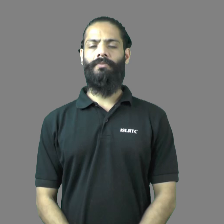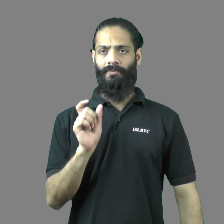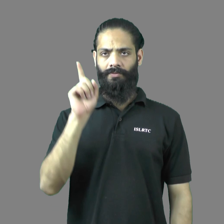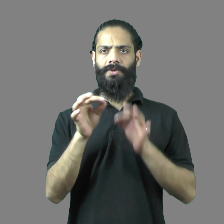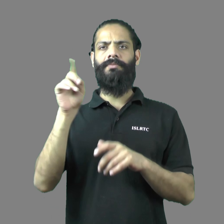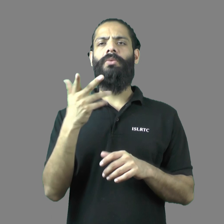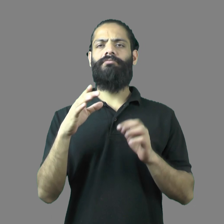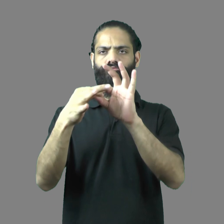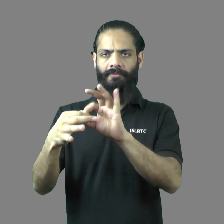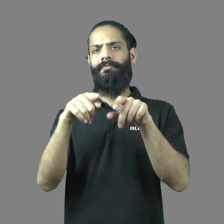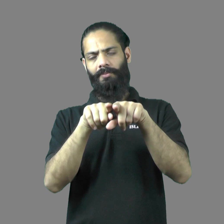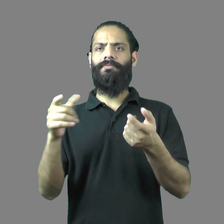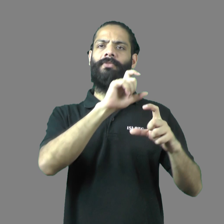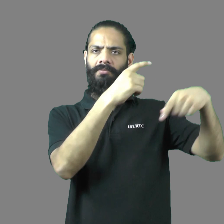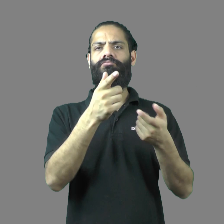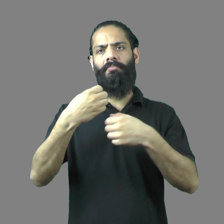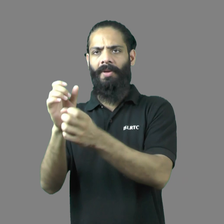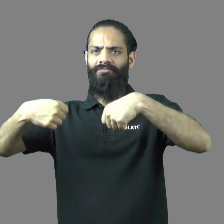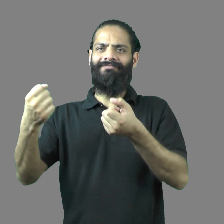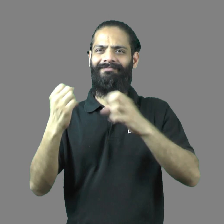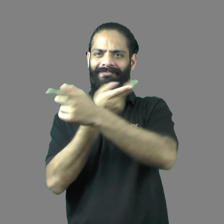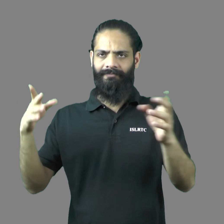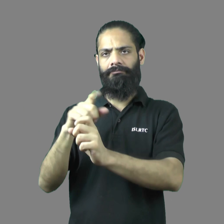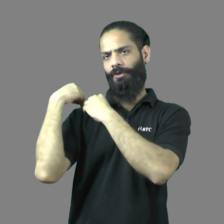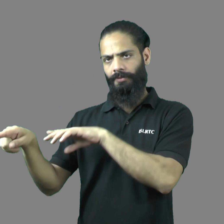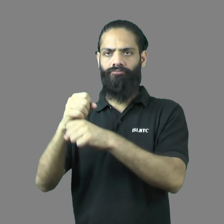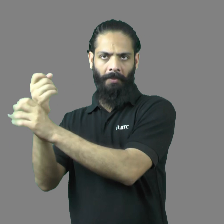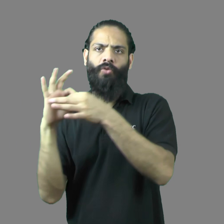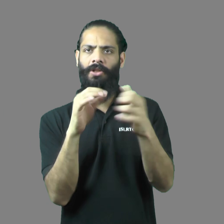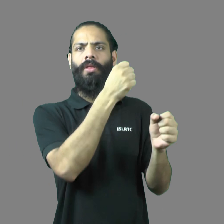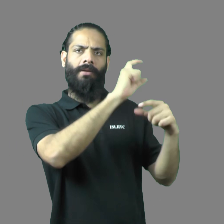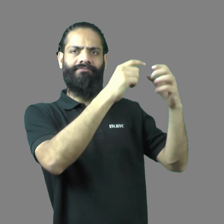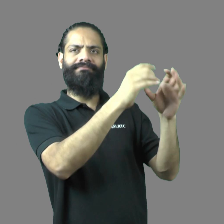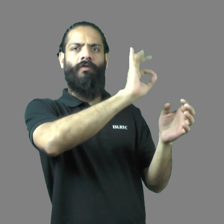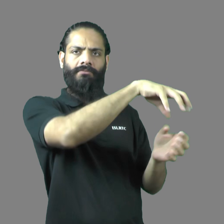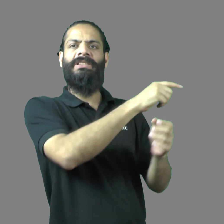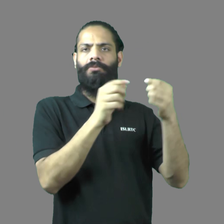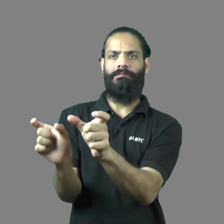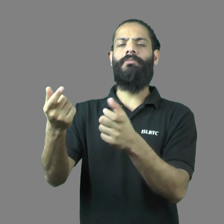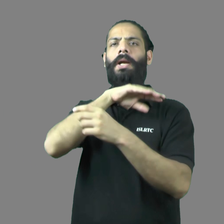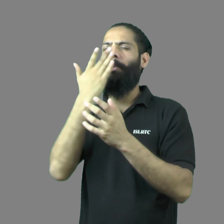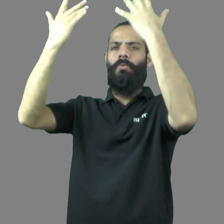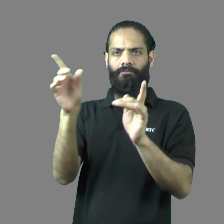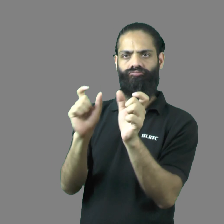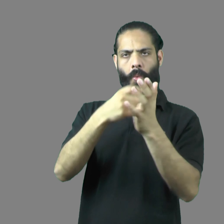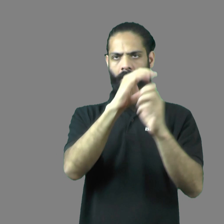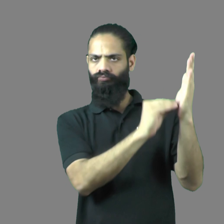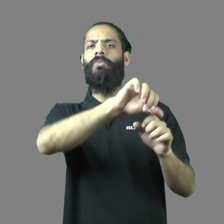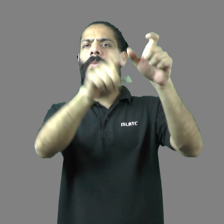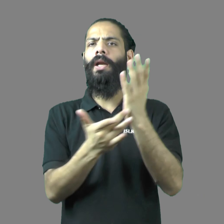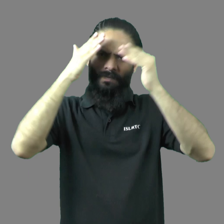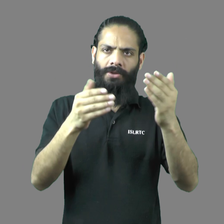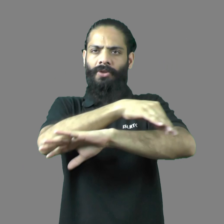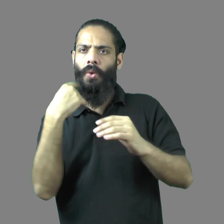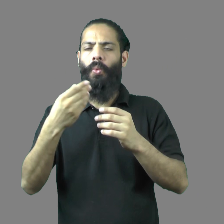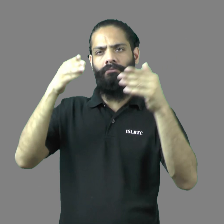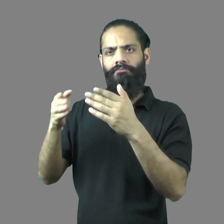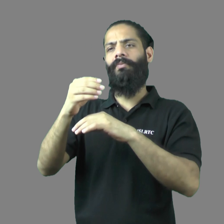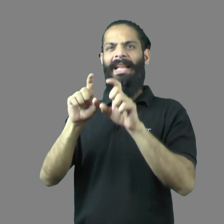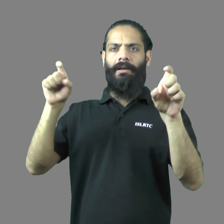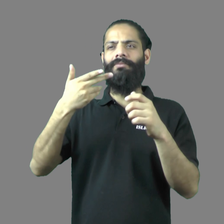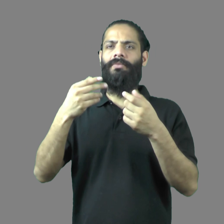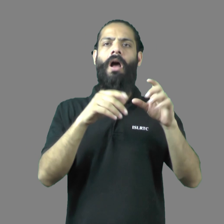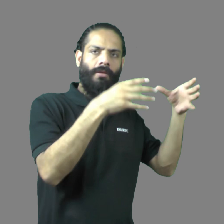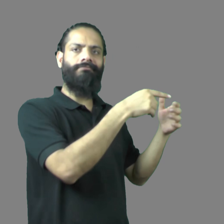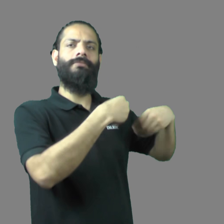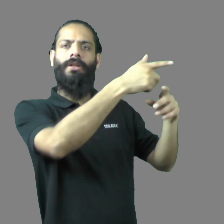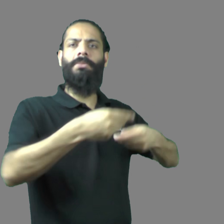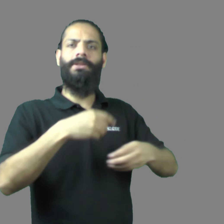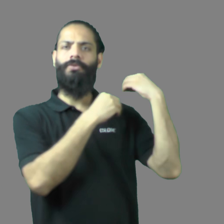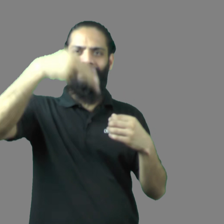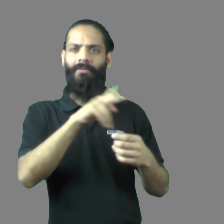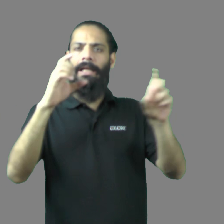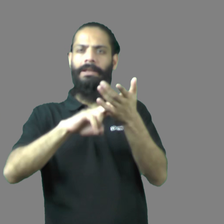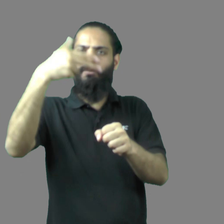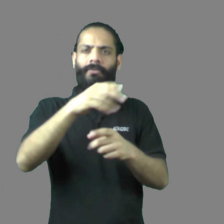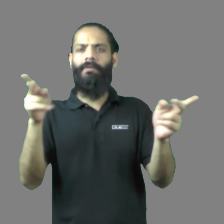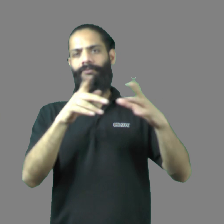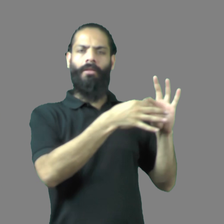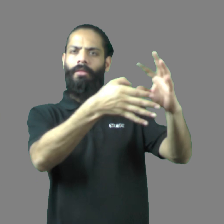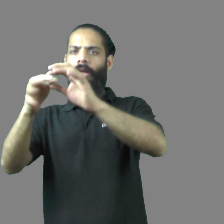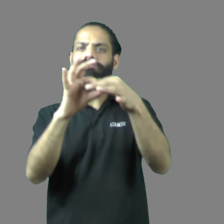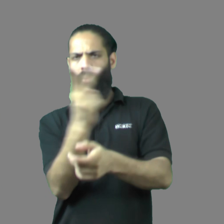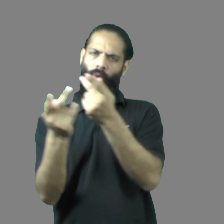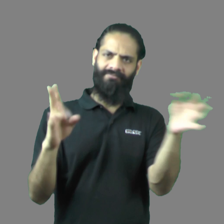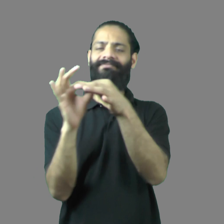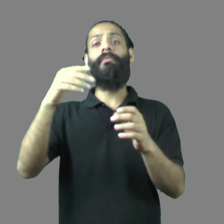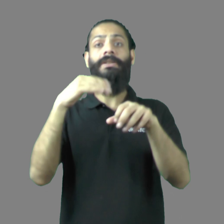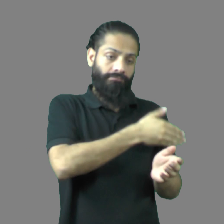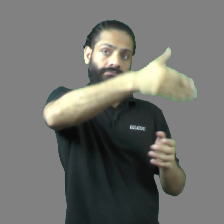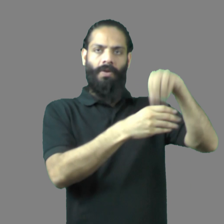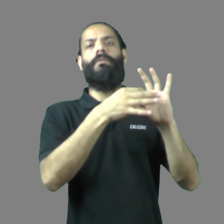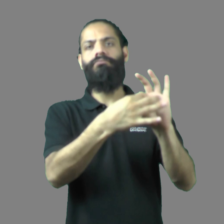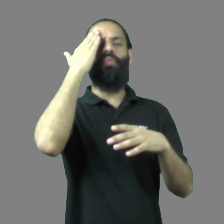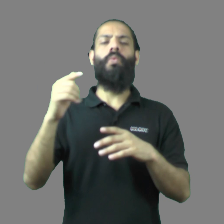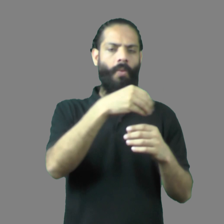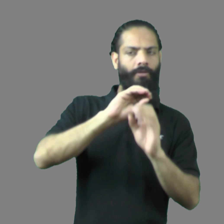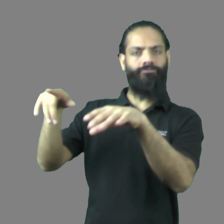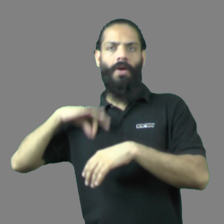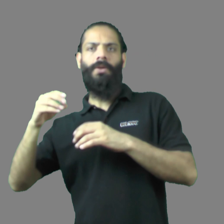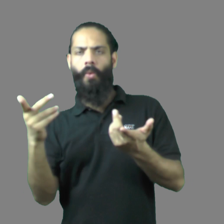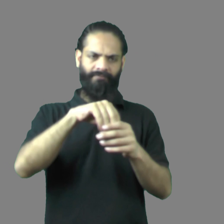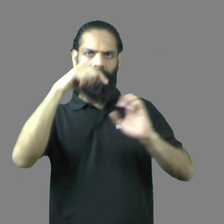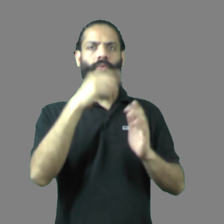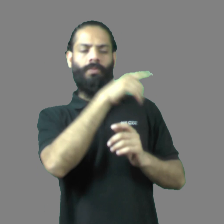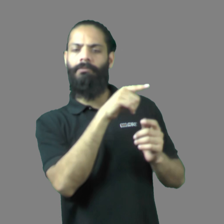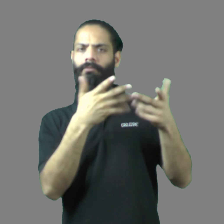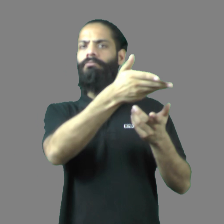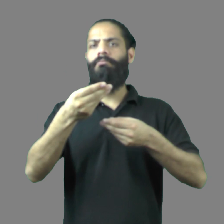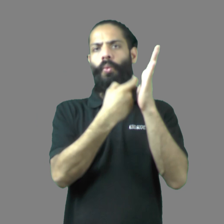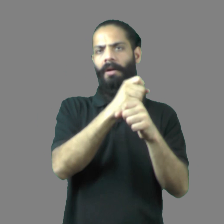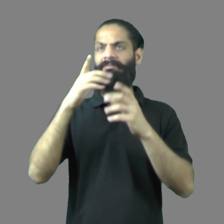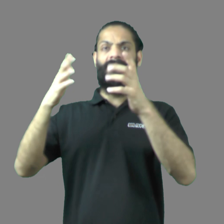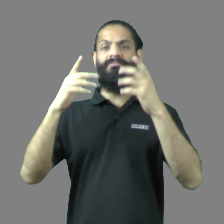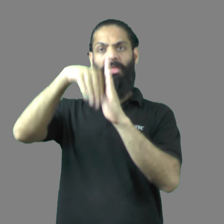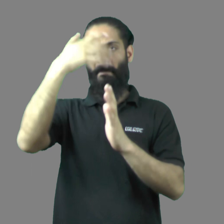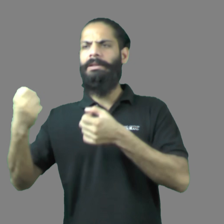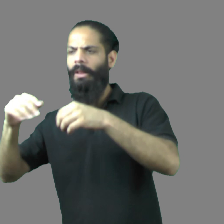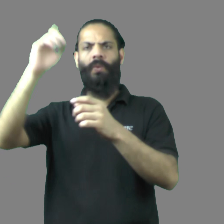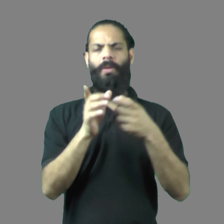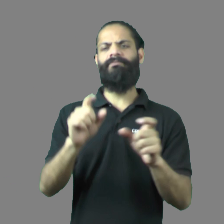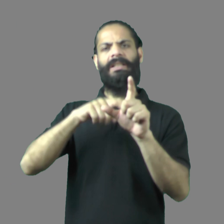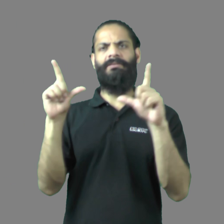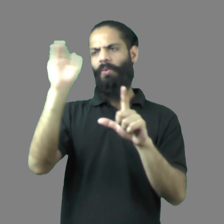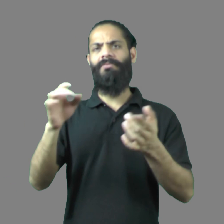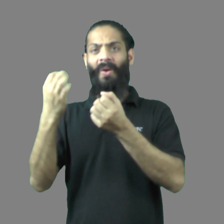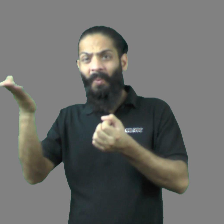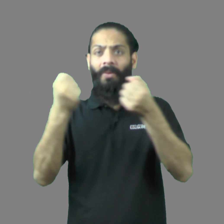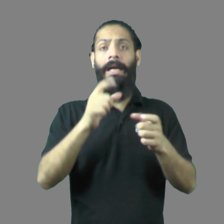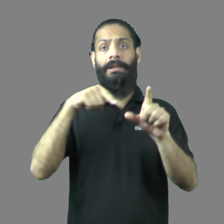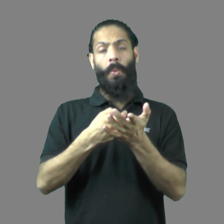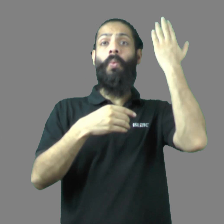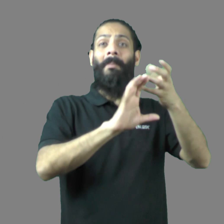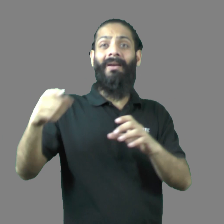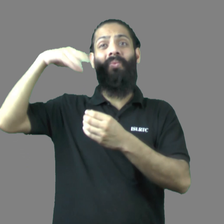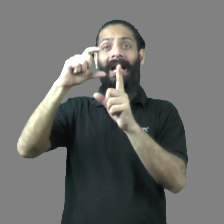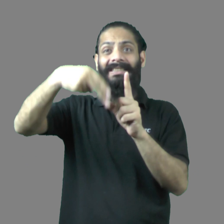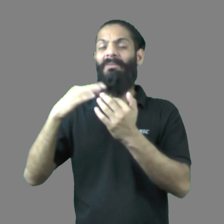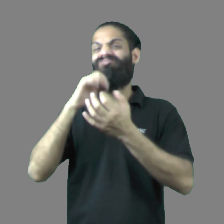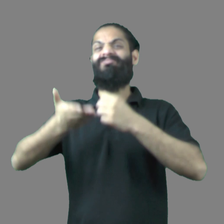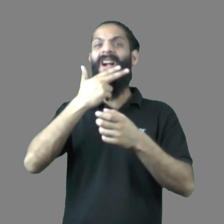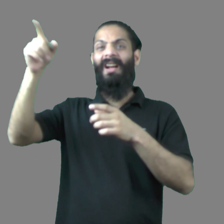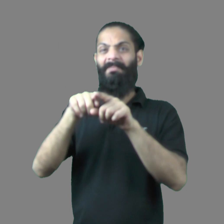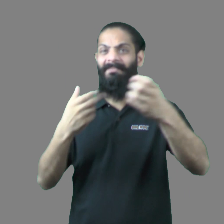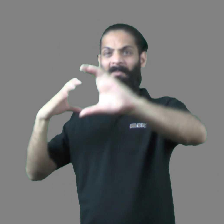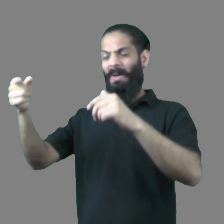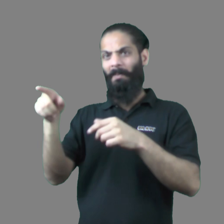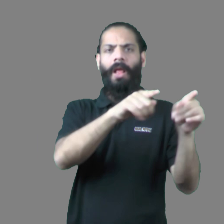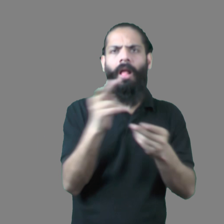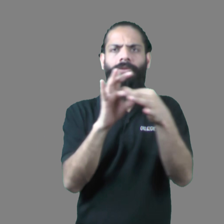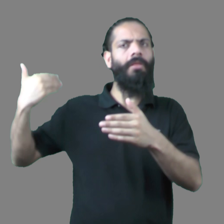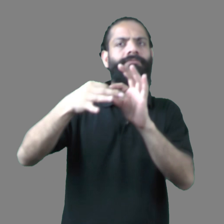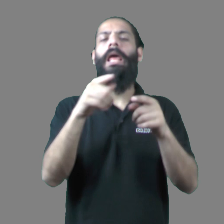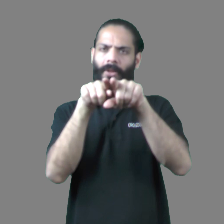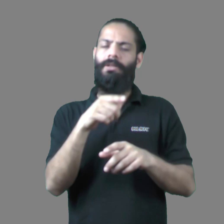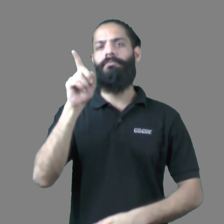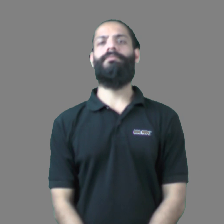Collaboration